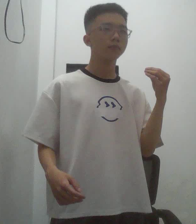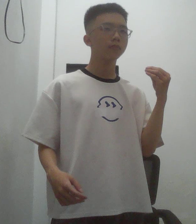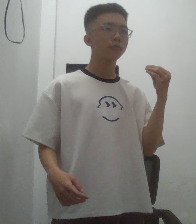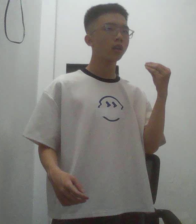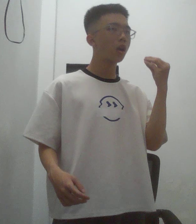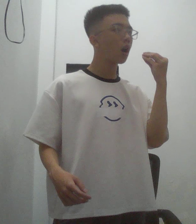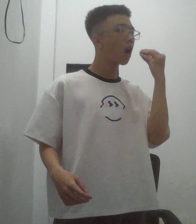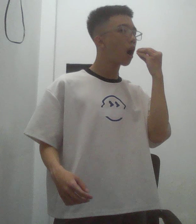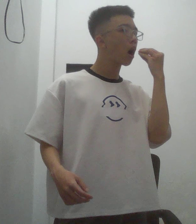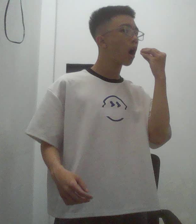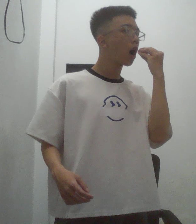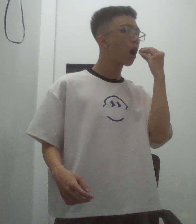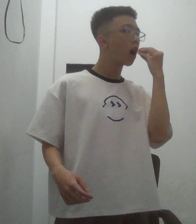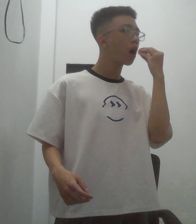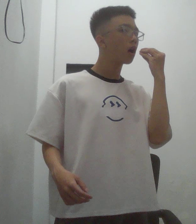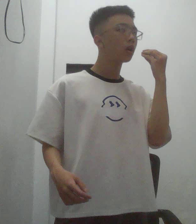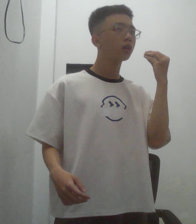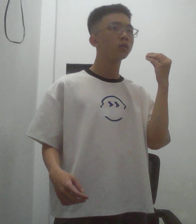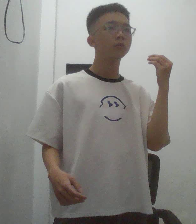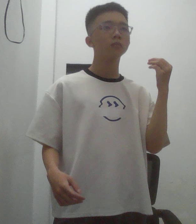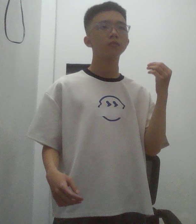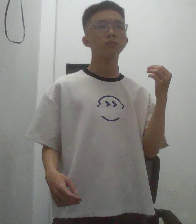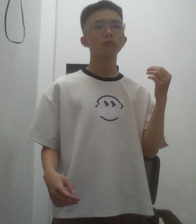an